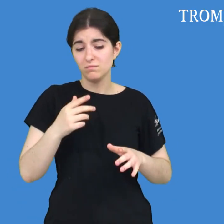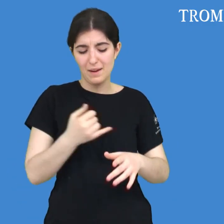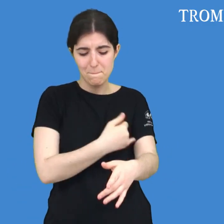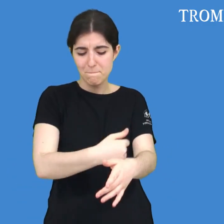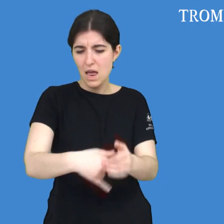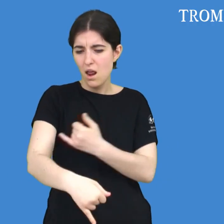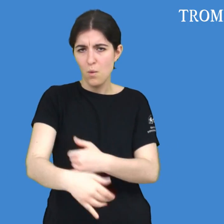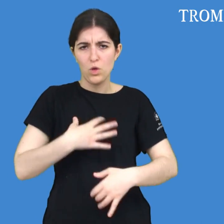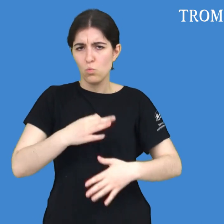vena